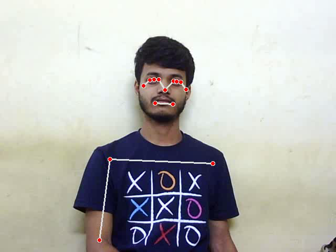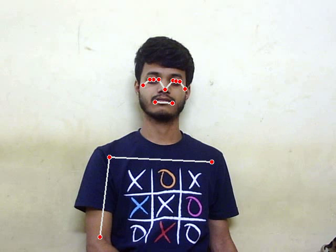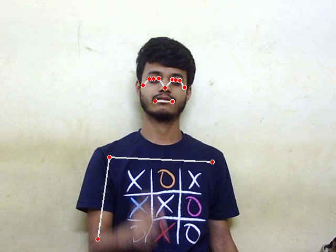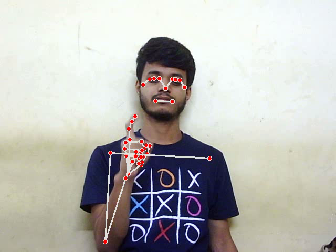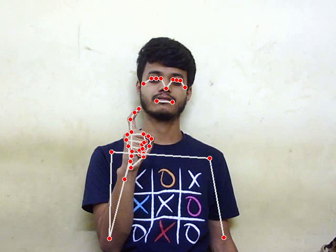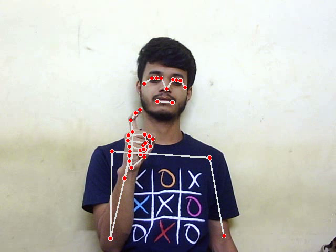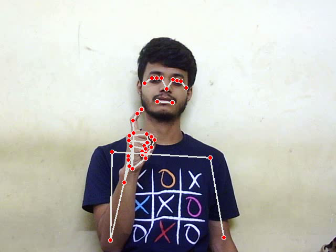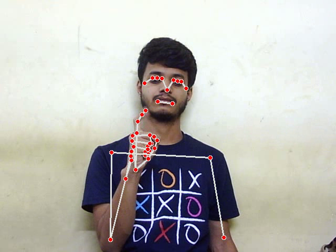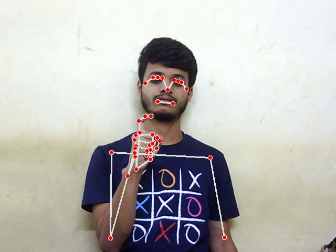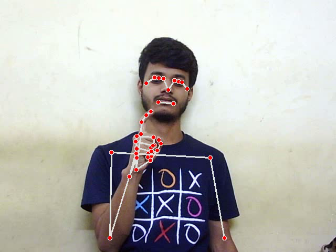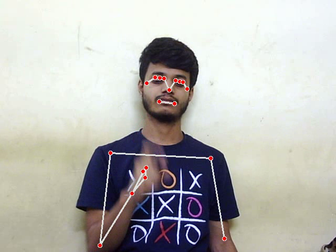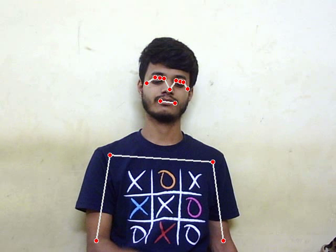question